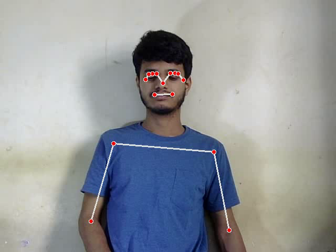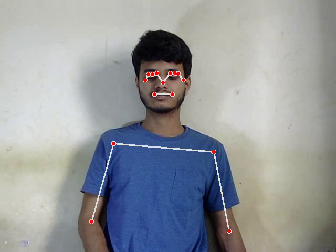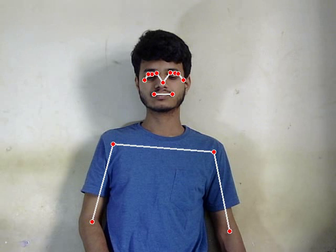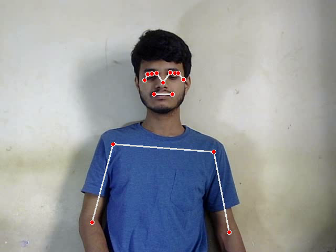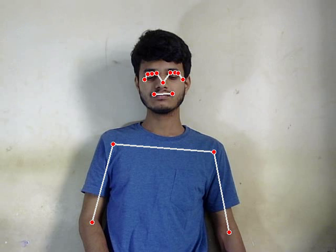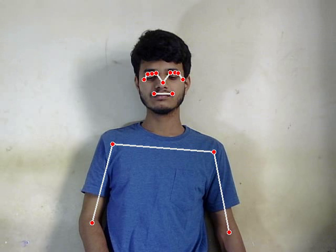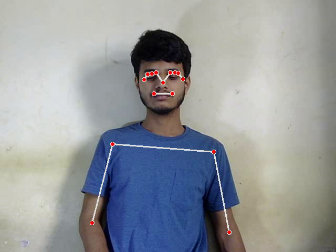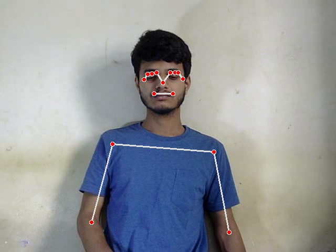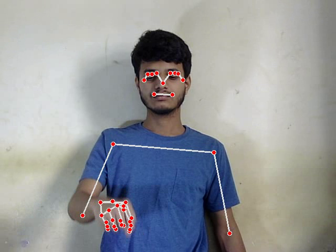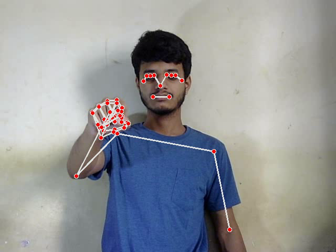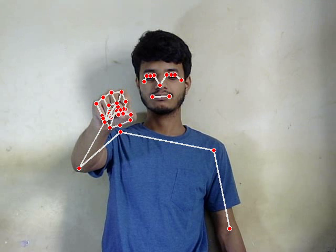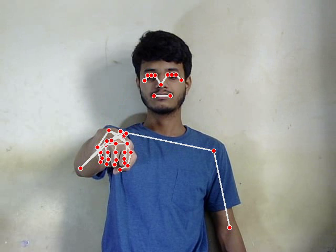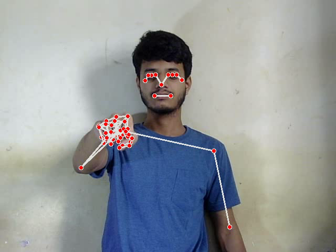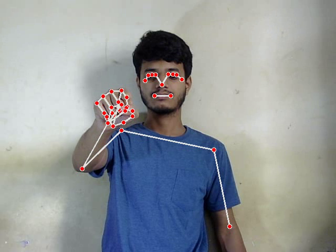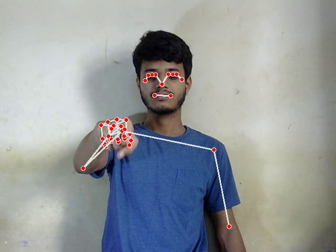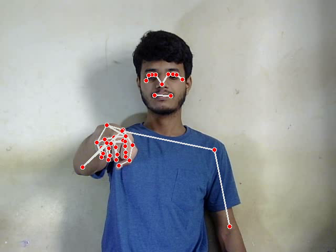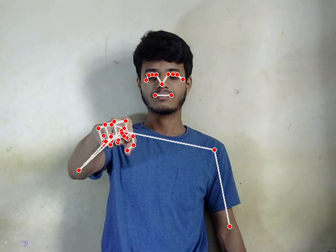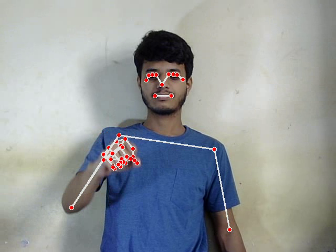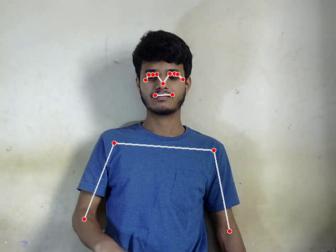yes